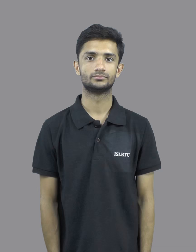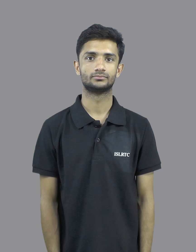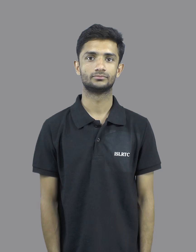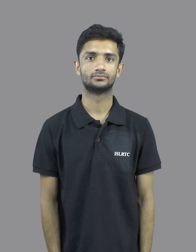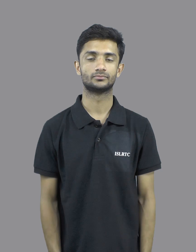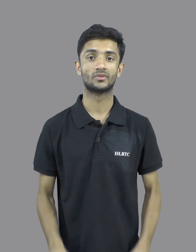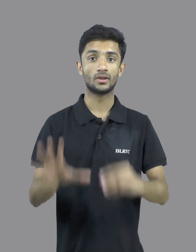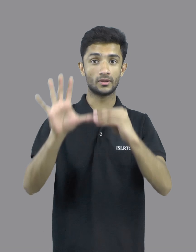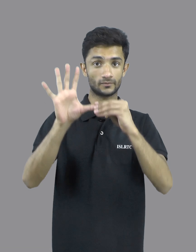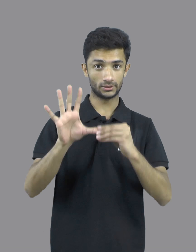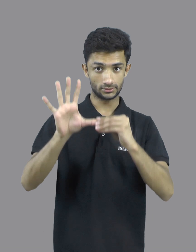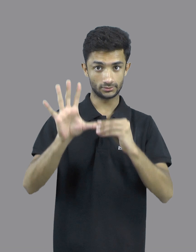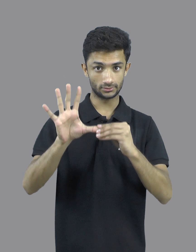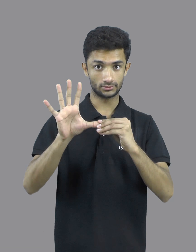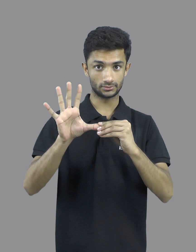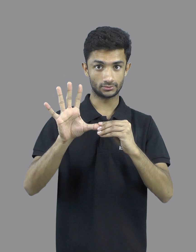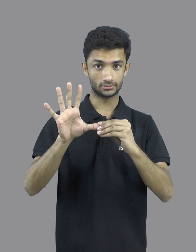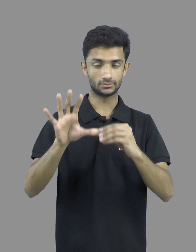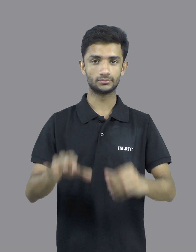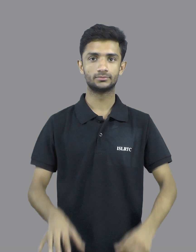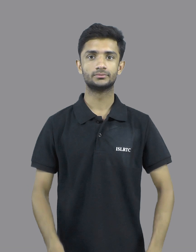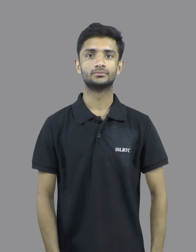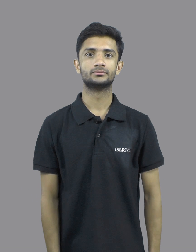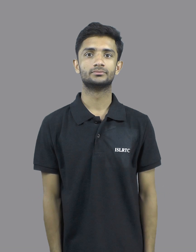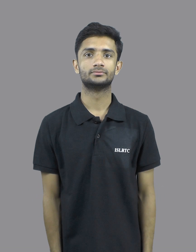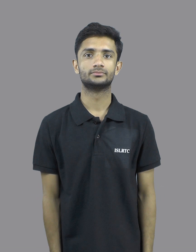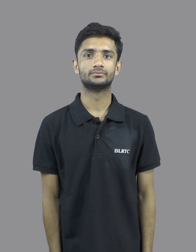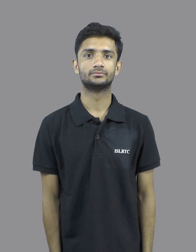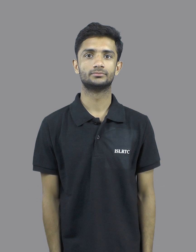Fifth